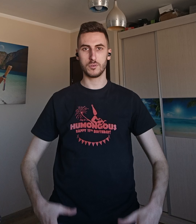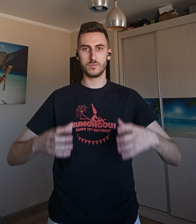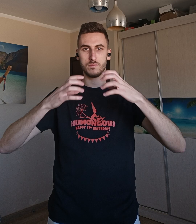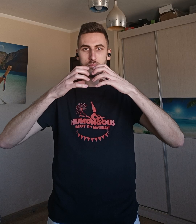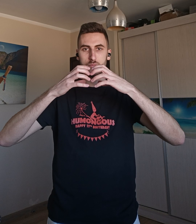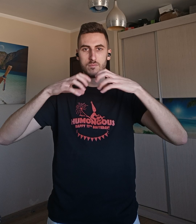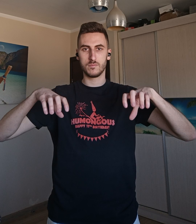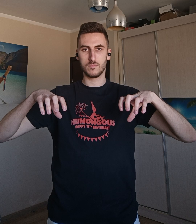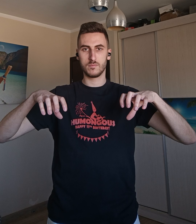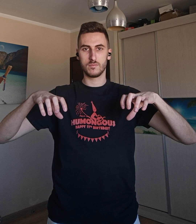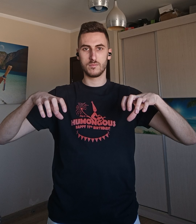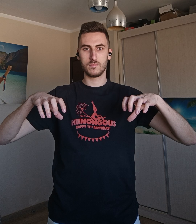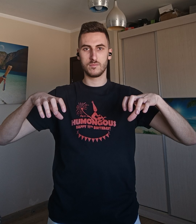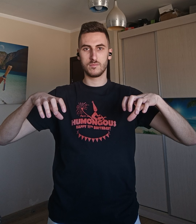ביצים